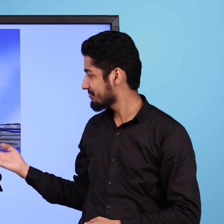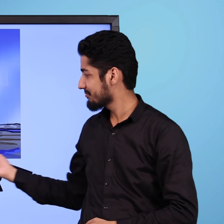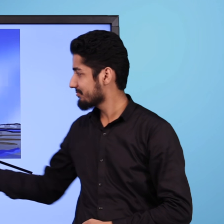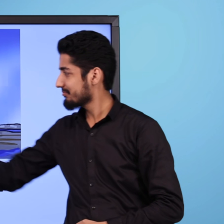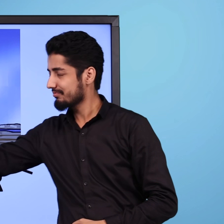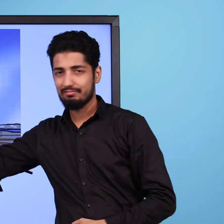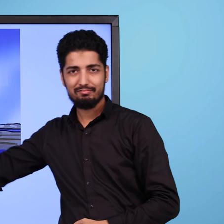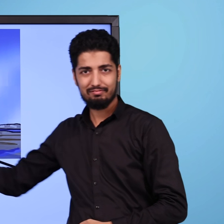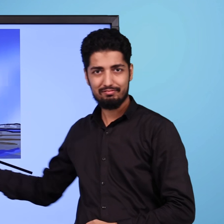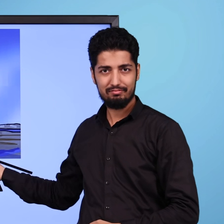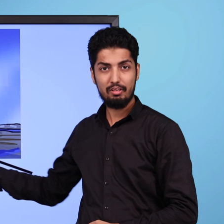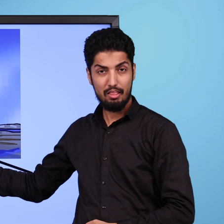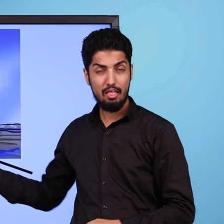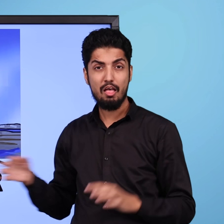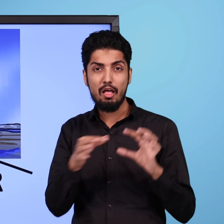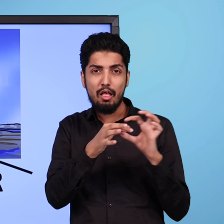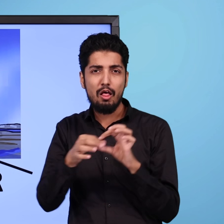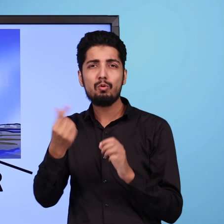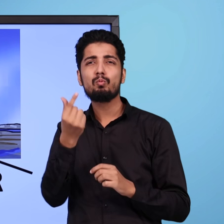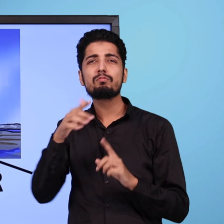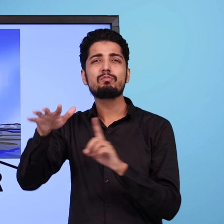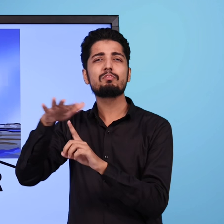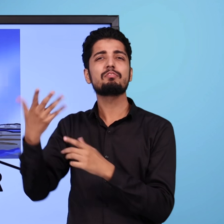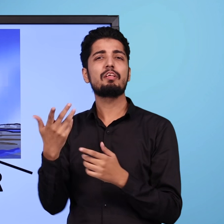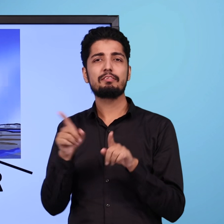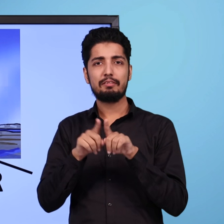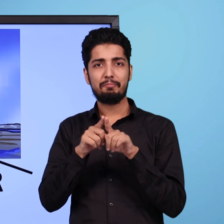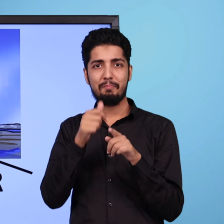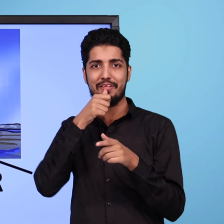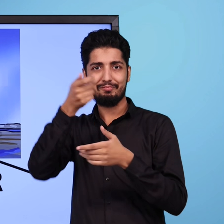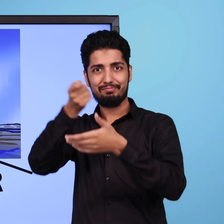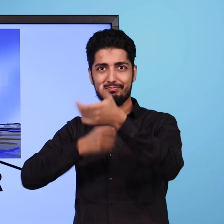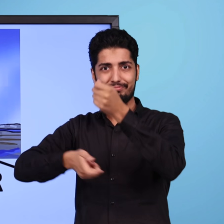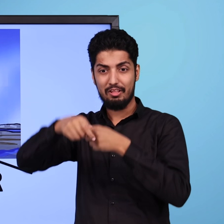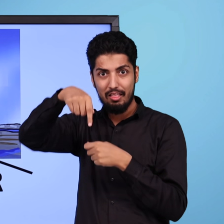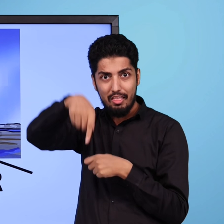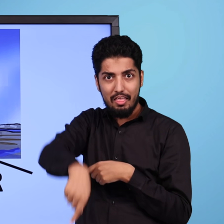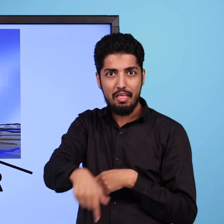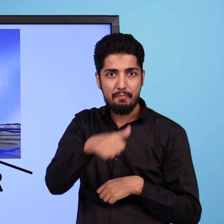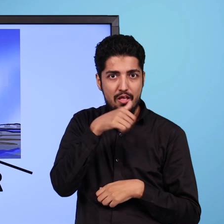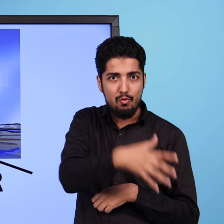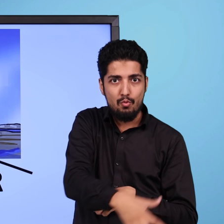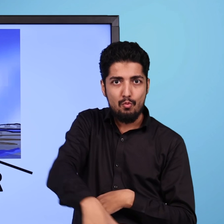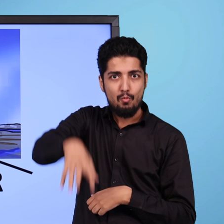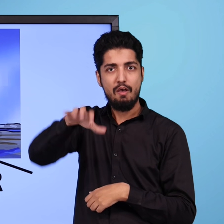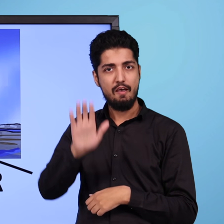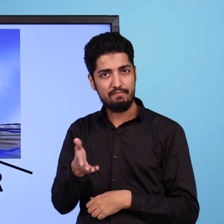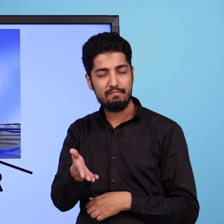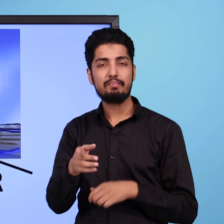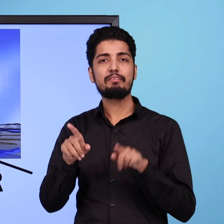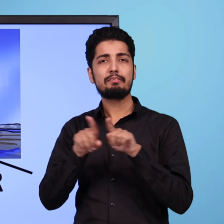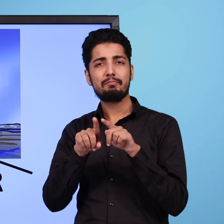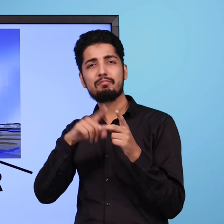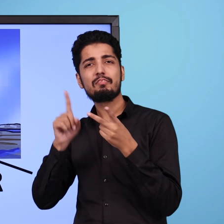It is a source of water for wells, tubewells, springs and many rivers.